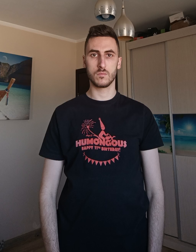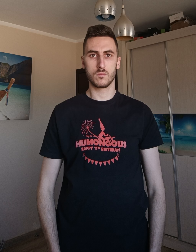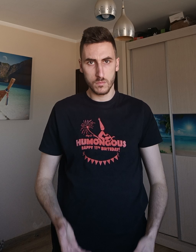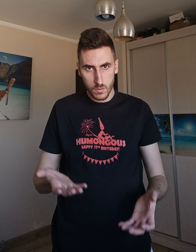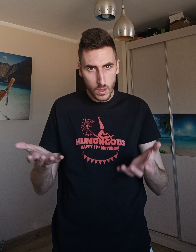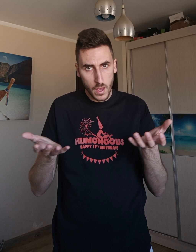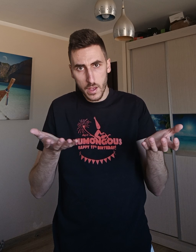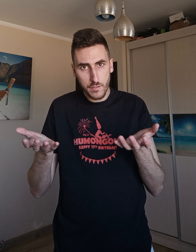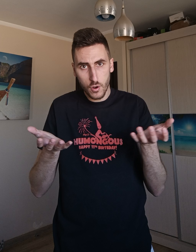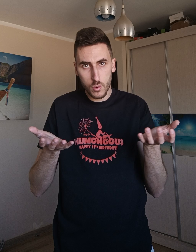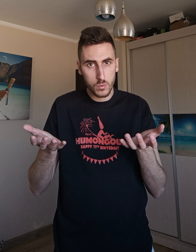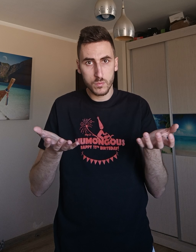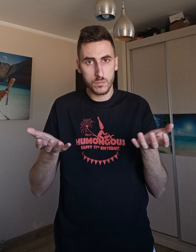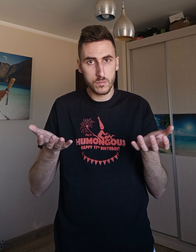איפה